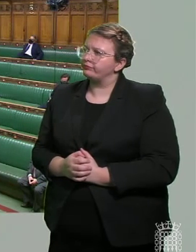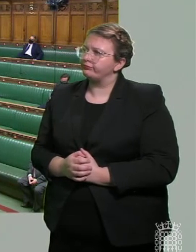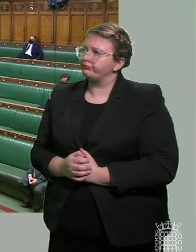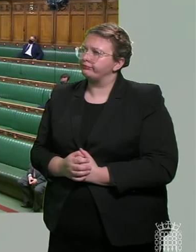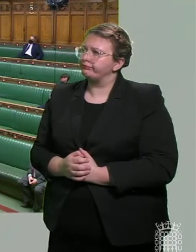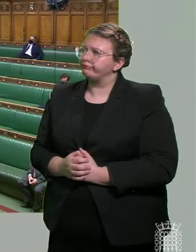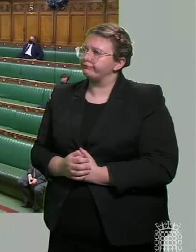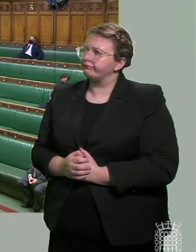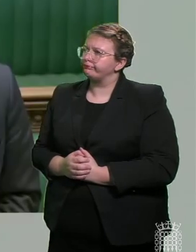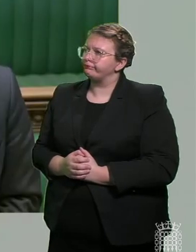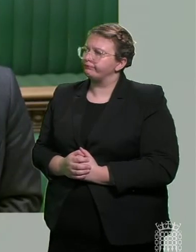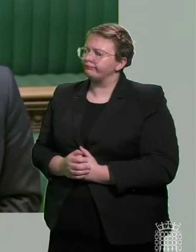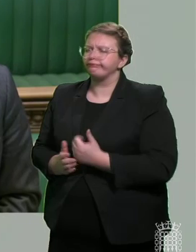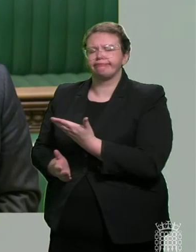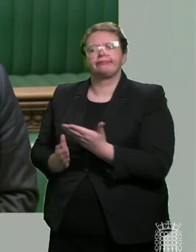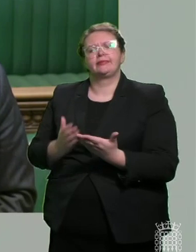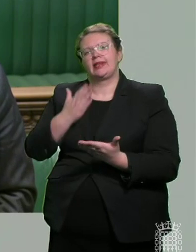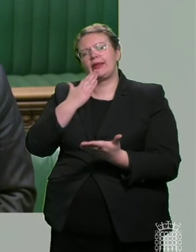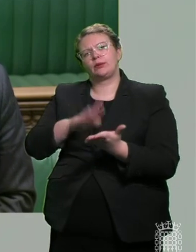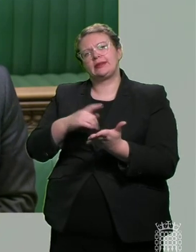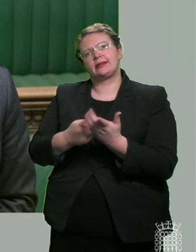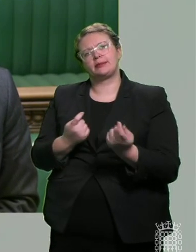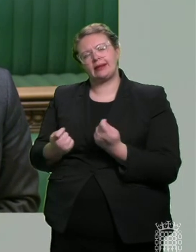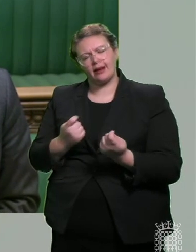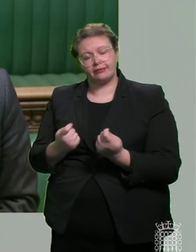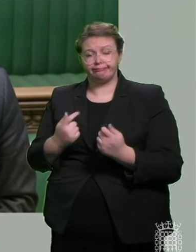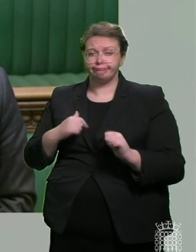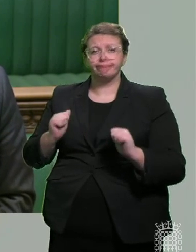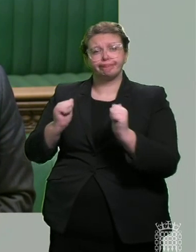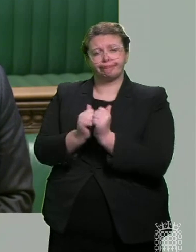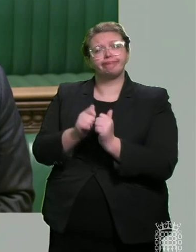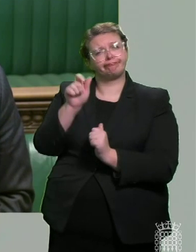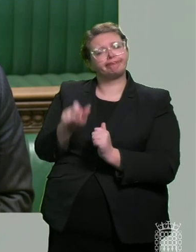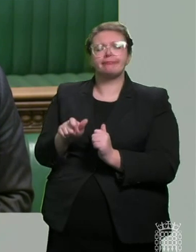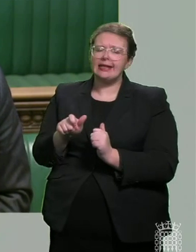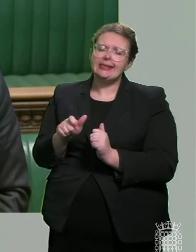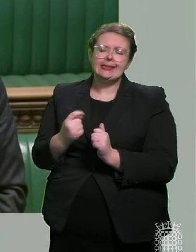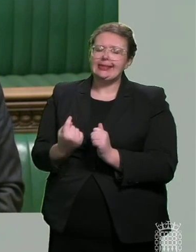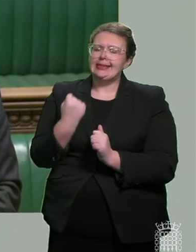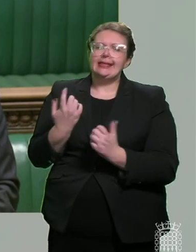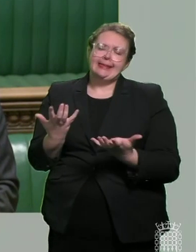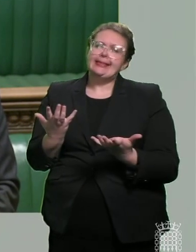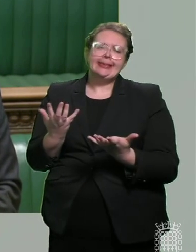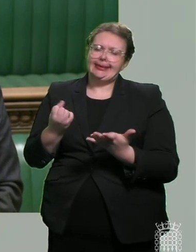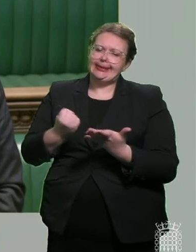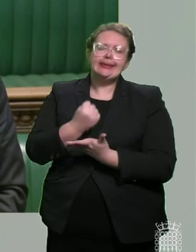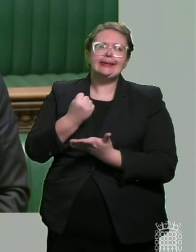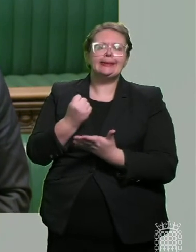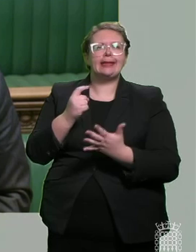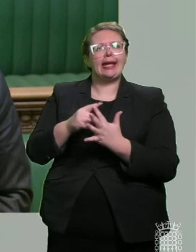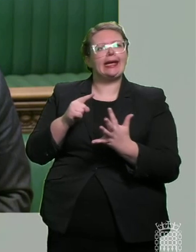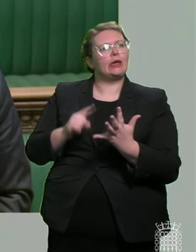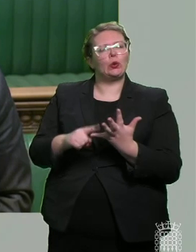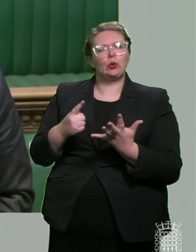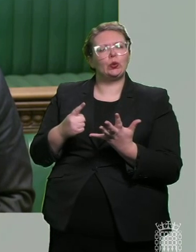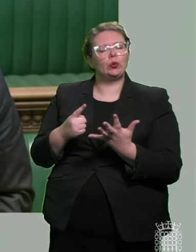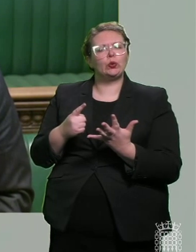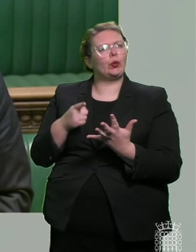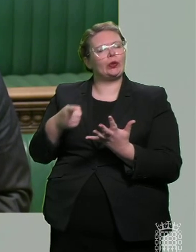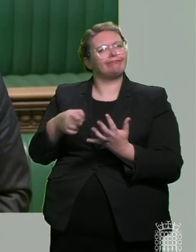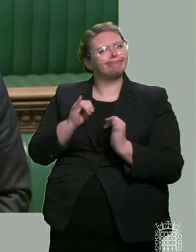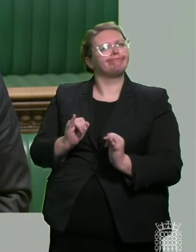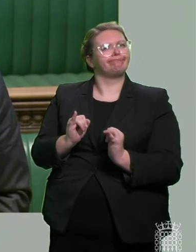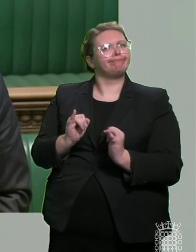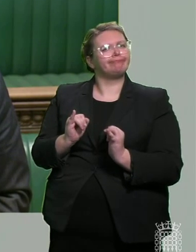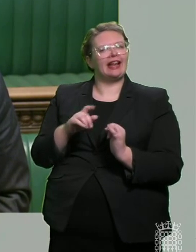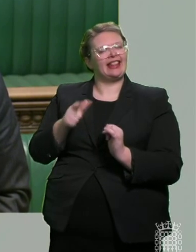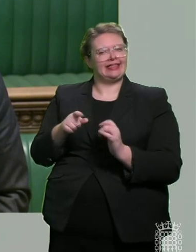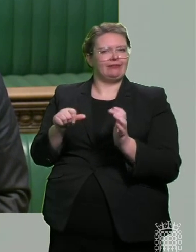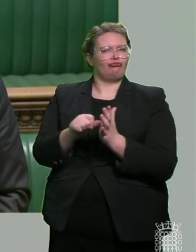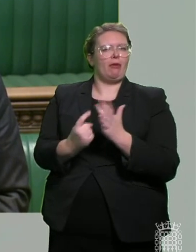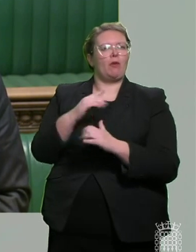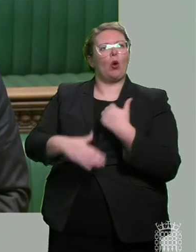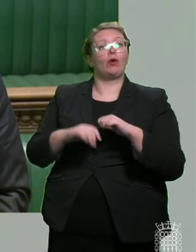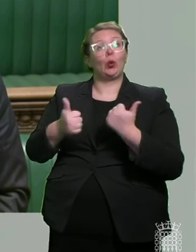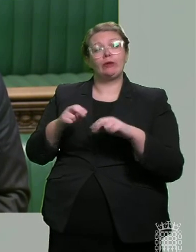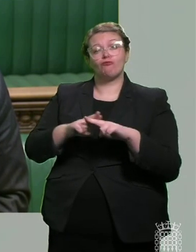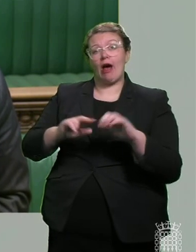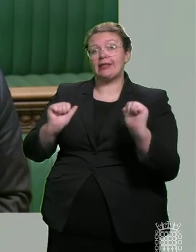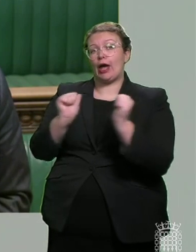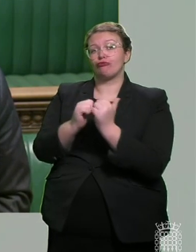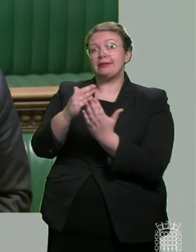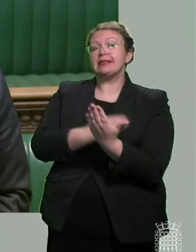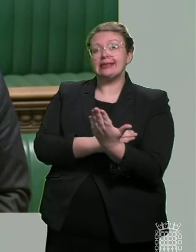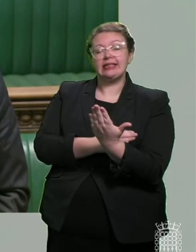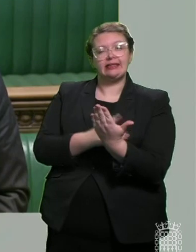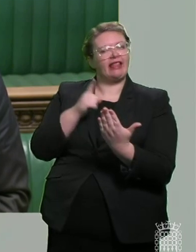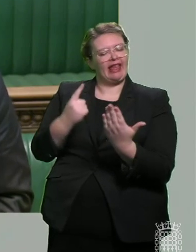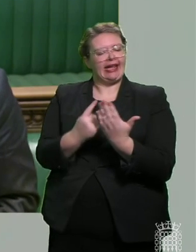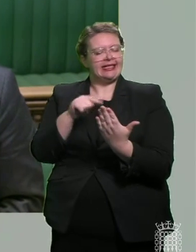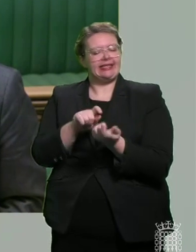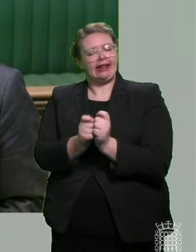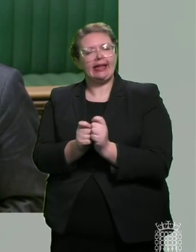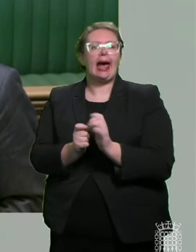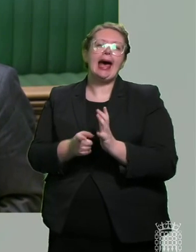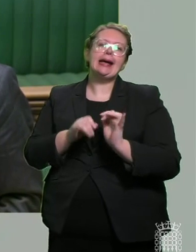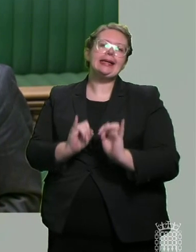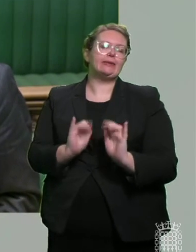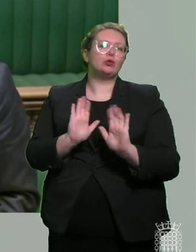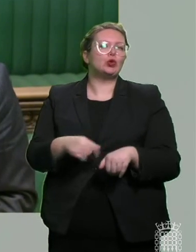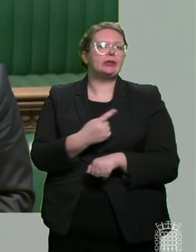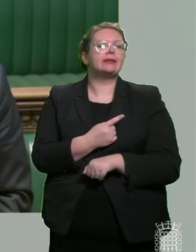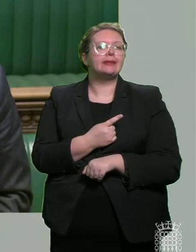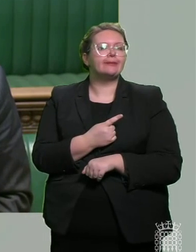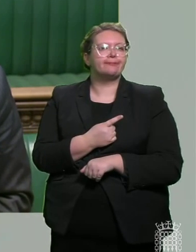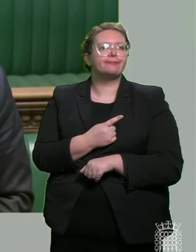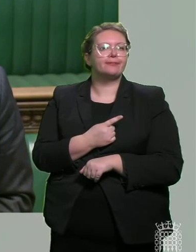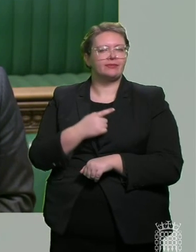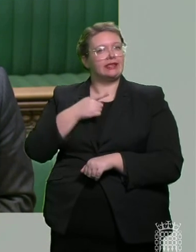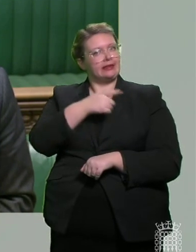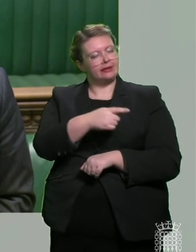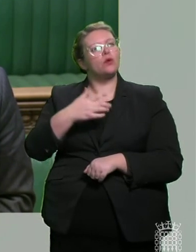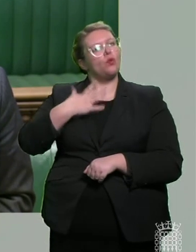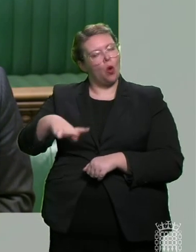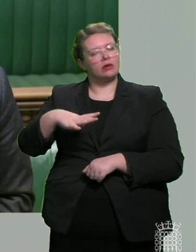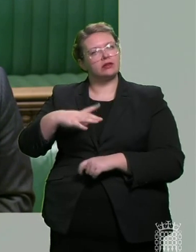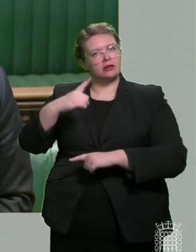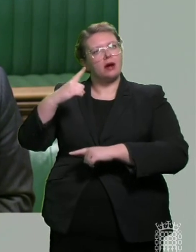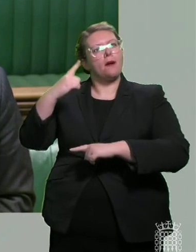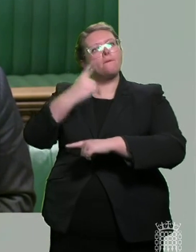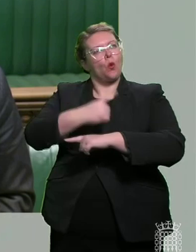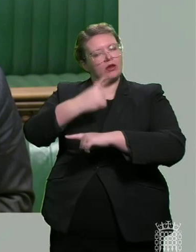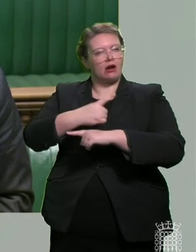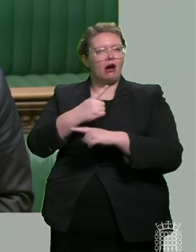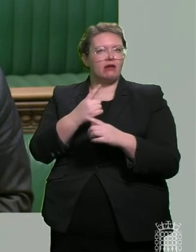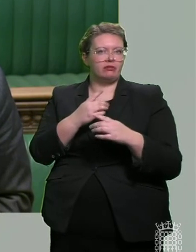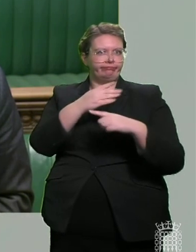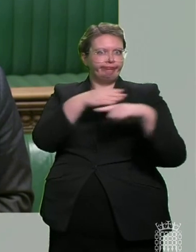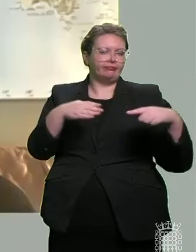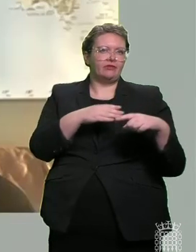I certainly agree with the honourable Lady that it was most regrettable that the EU should seem to cast doubt on the Good Friday agreement and the principles of the peace process by seeming to call for a border across the island of Ireland.